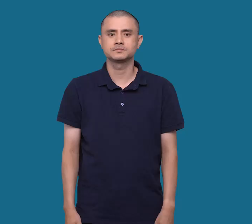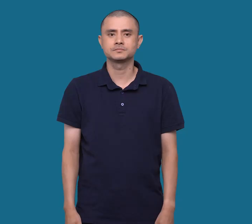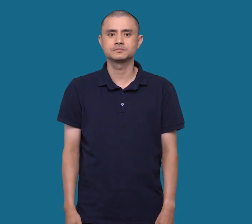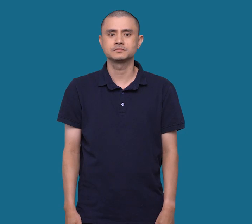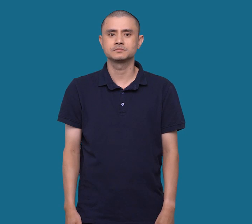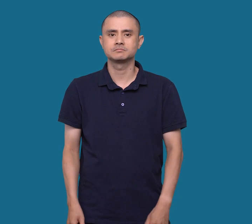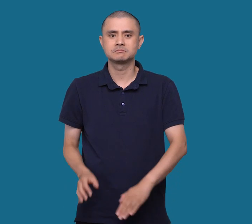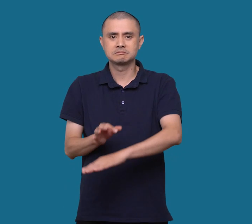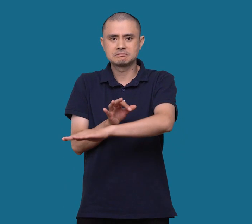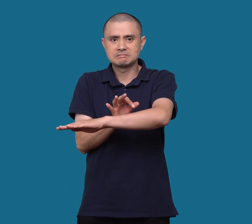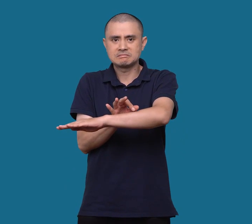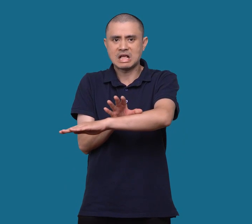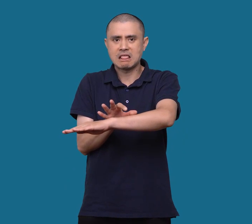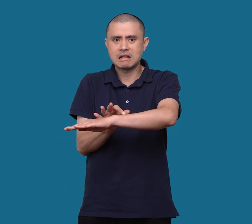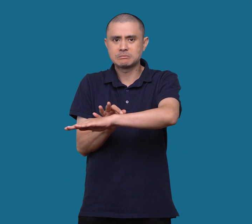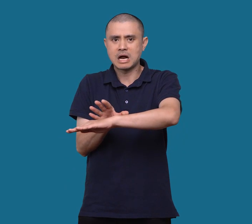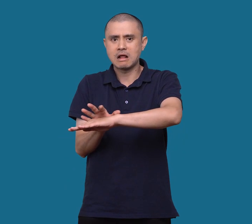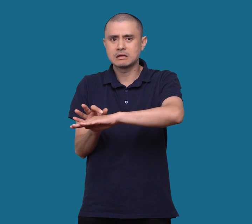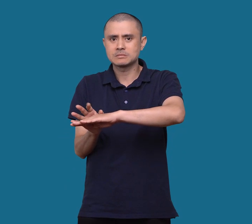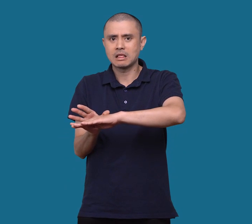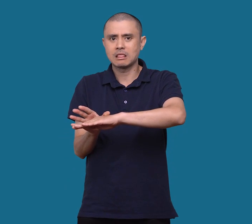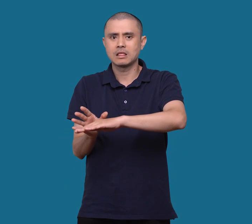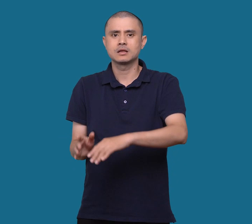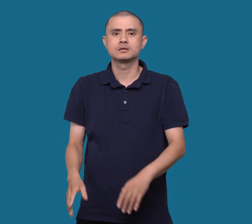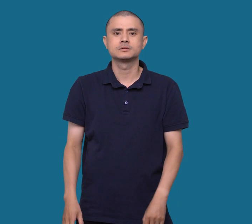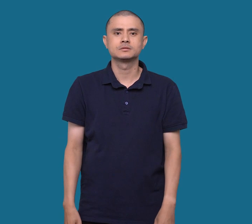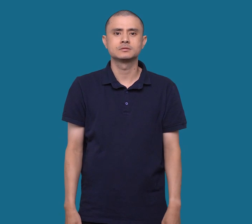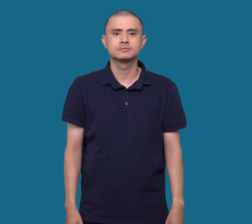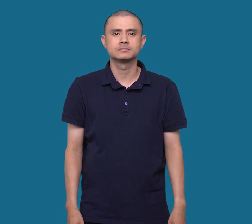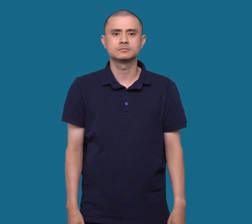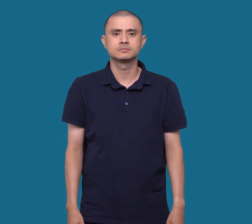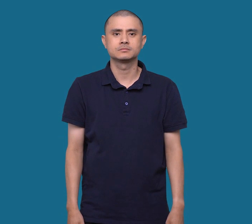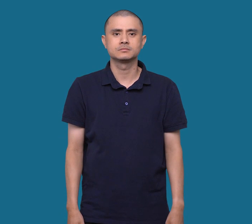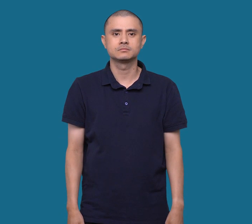nứt nẻ (ruộng)